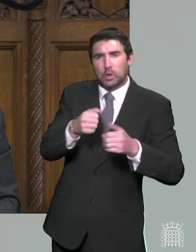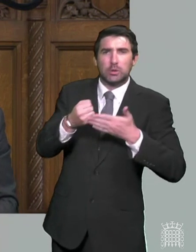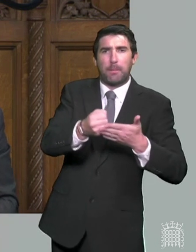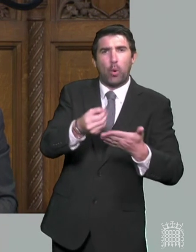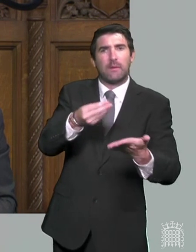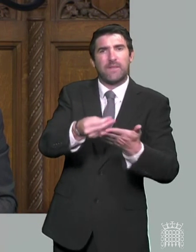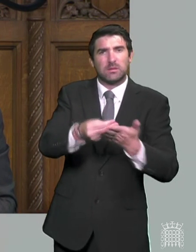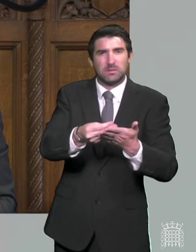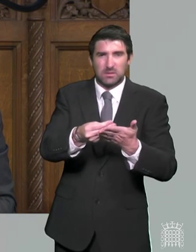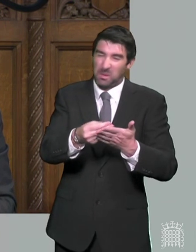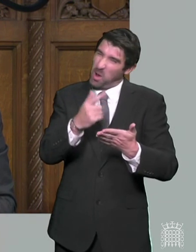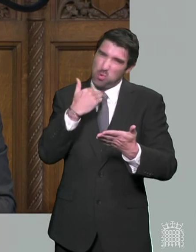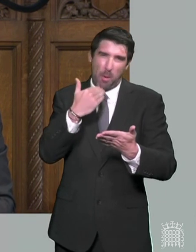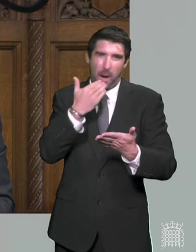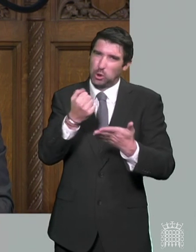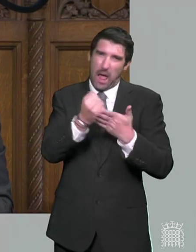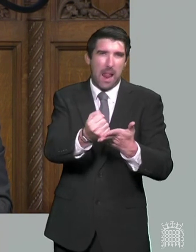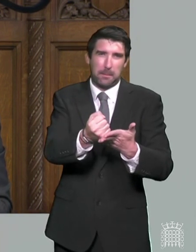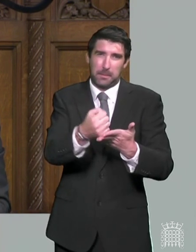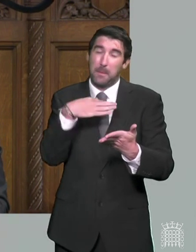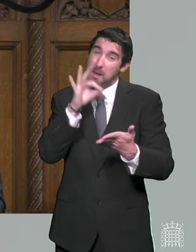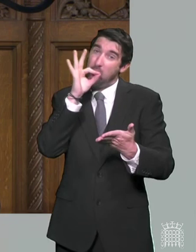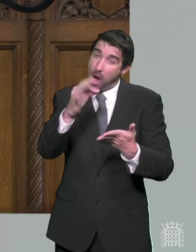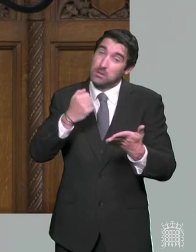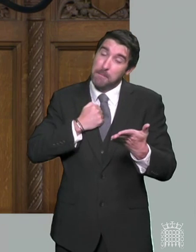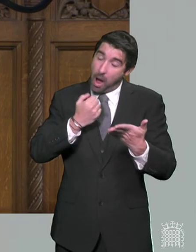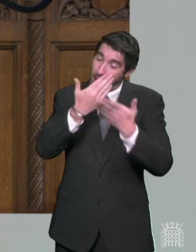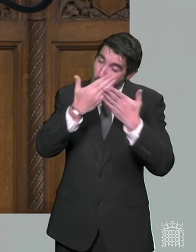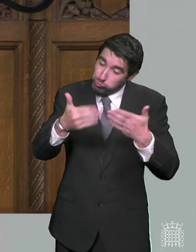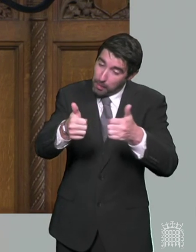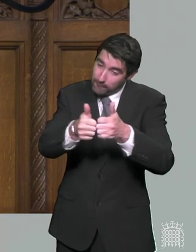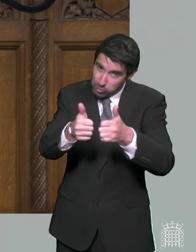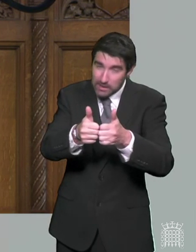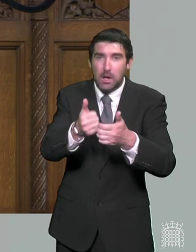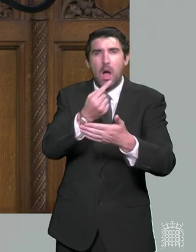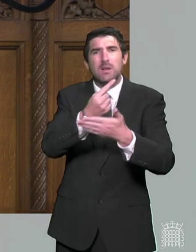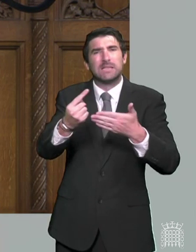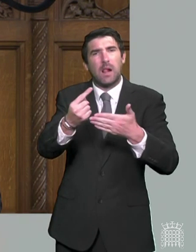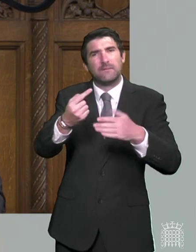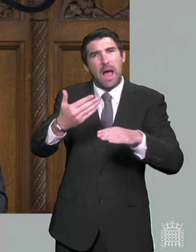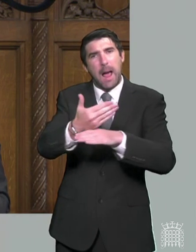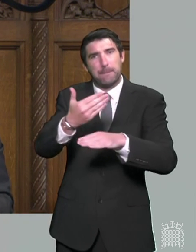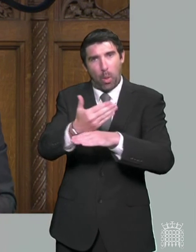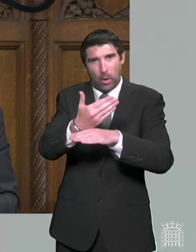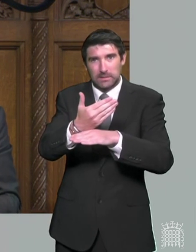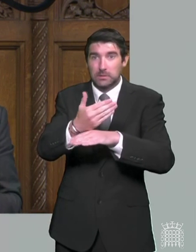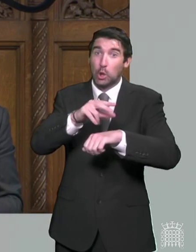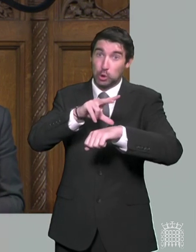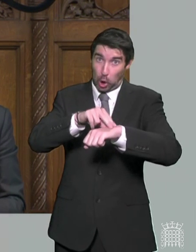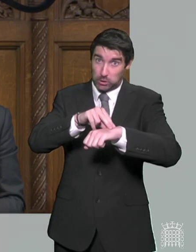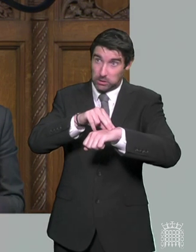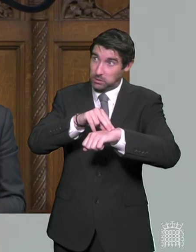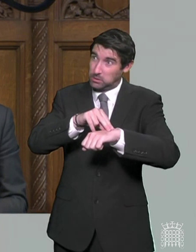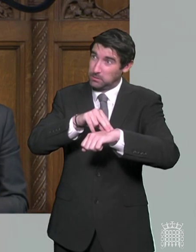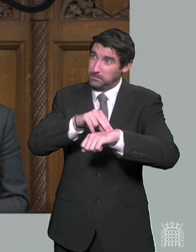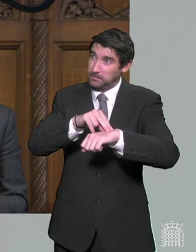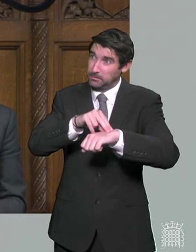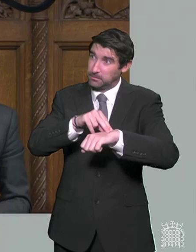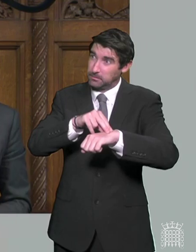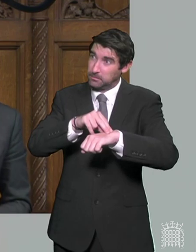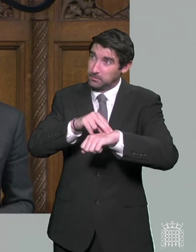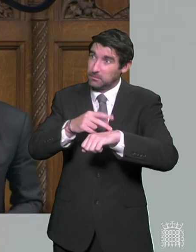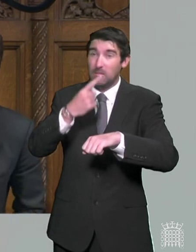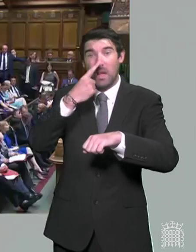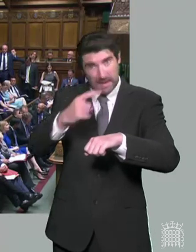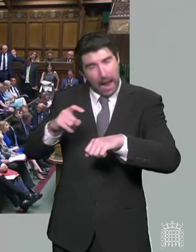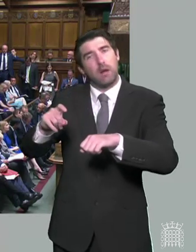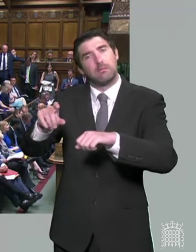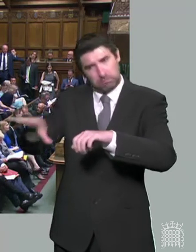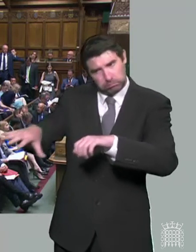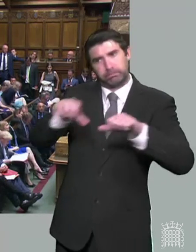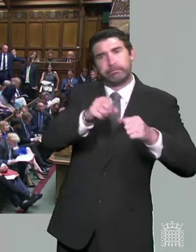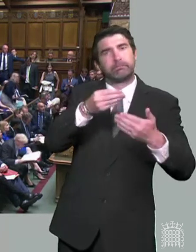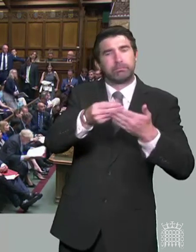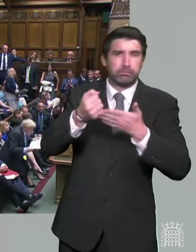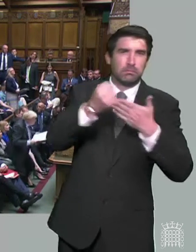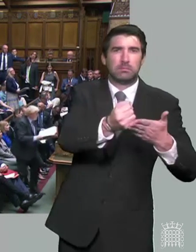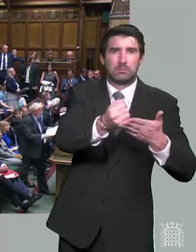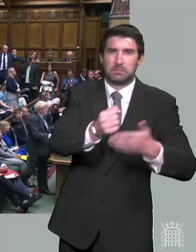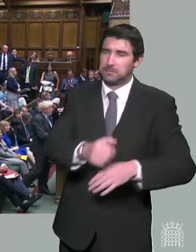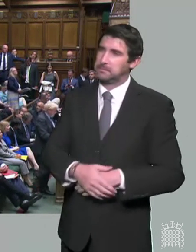To that end, will my right honourable Friend look at making self-employed adopters eligible for statutory adoption pay so that they can also have a better and fairer start to family life?